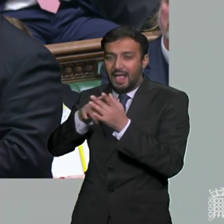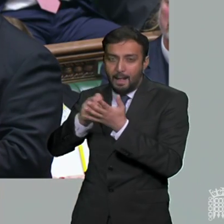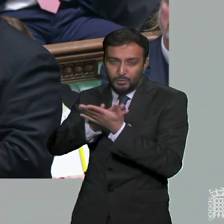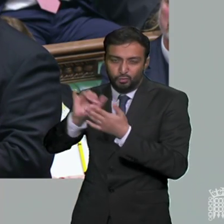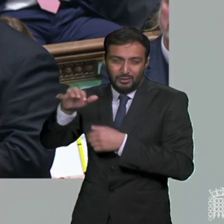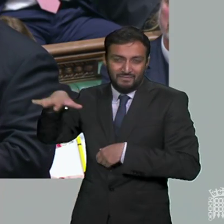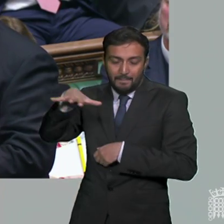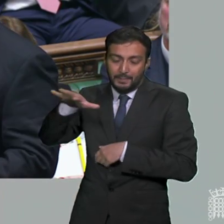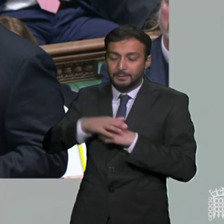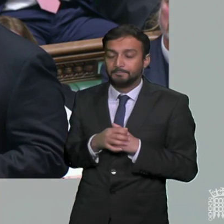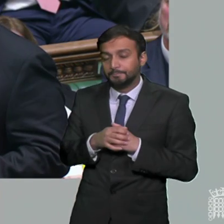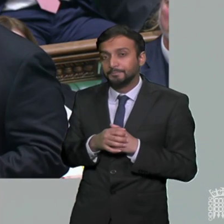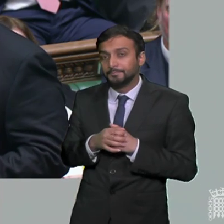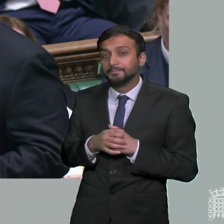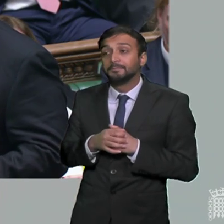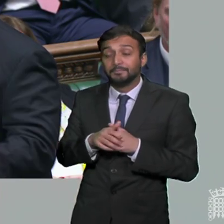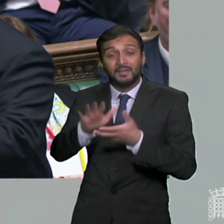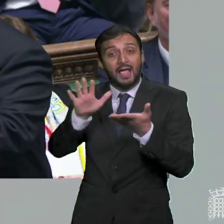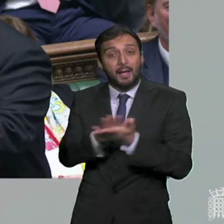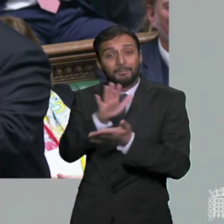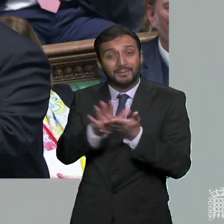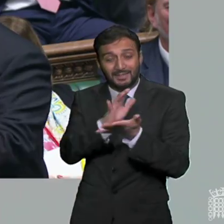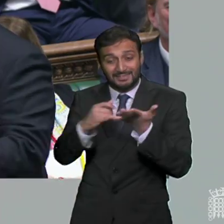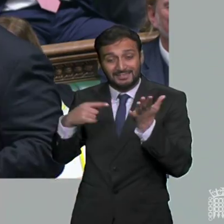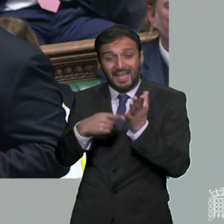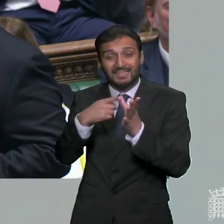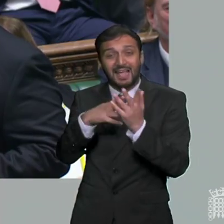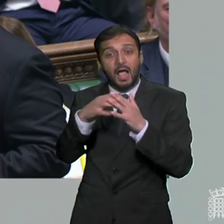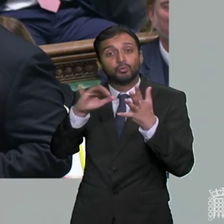Let me wish everyone a happy St Andrew’s day.